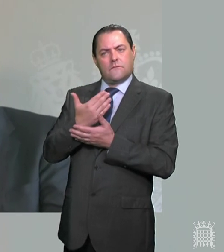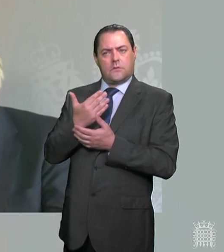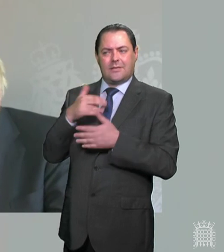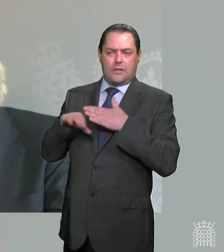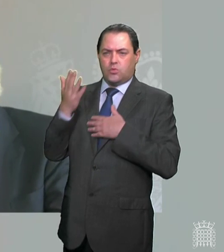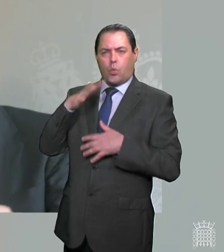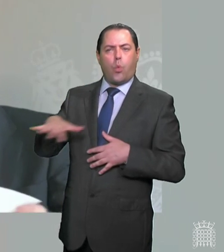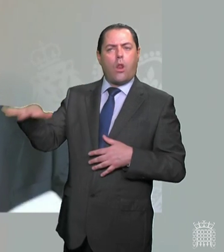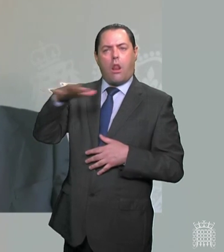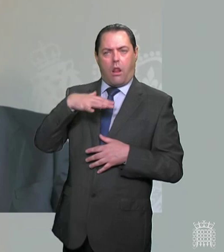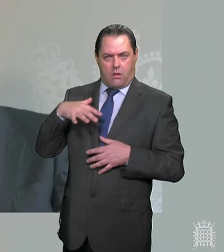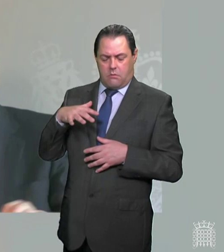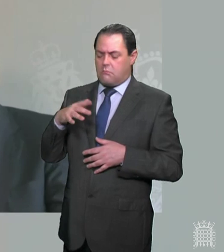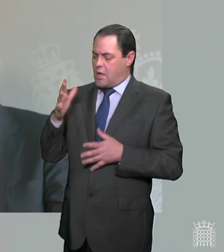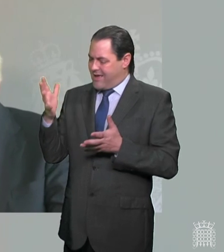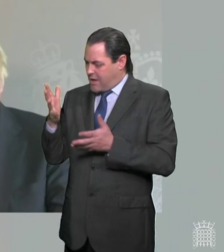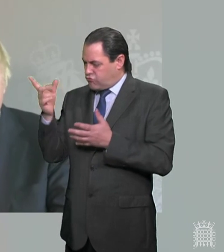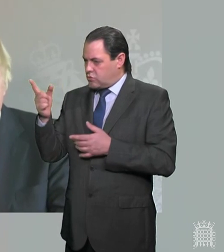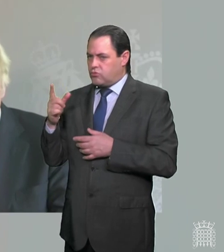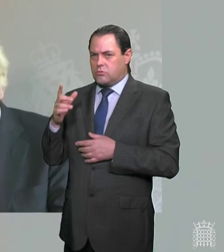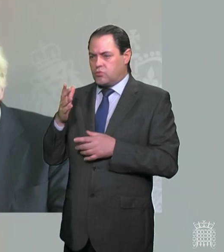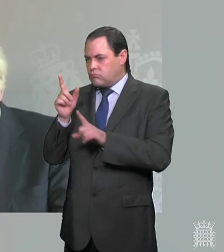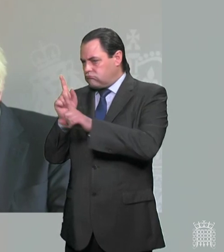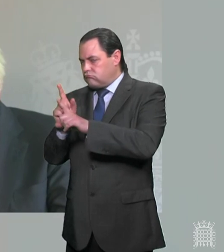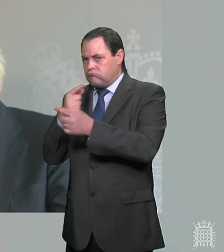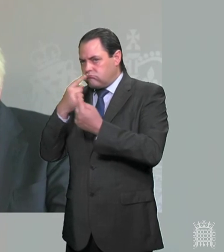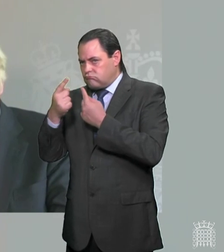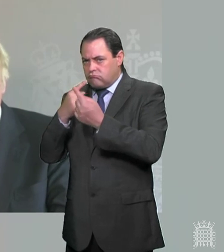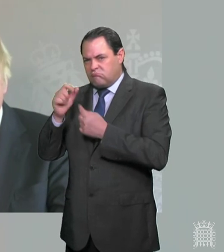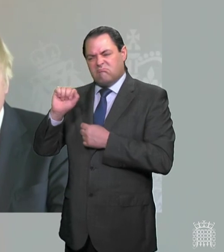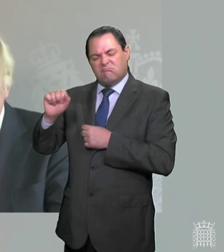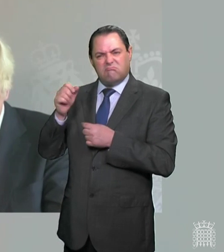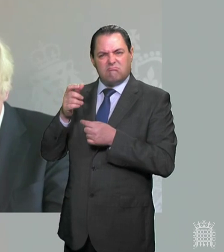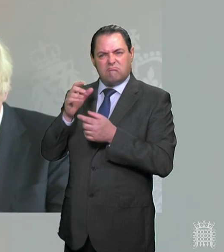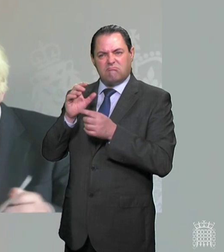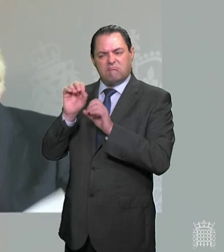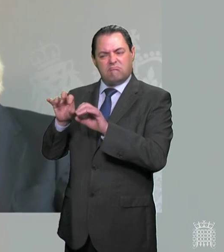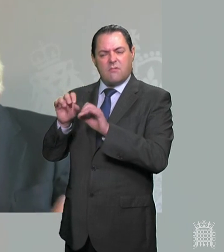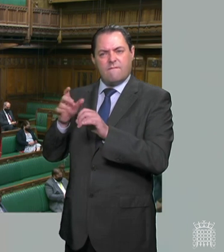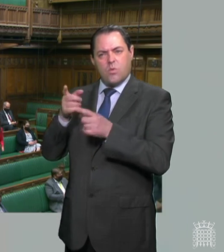I encourage her to make representations in that consultation.